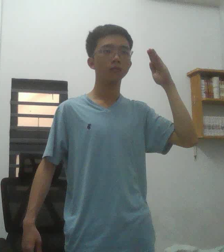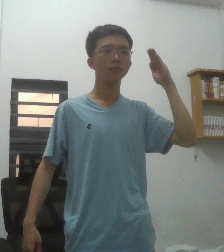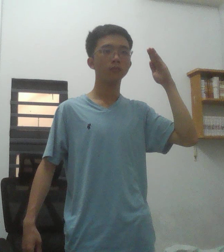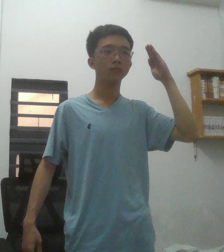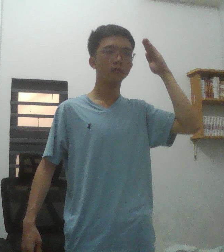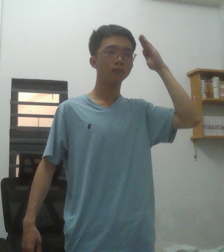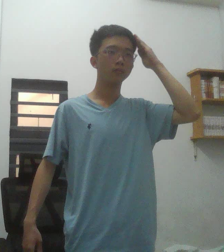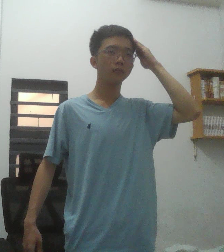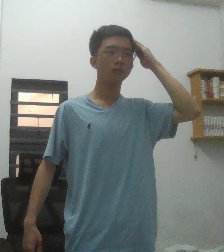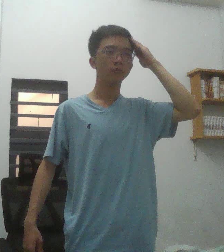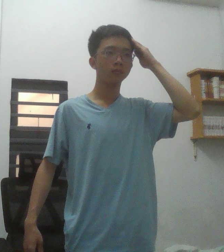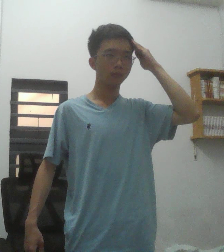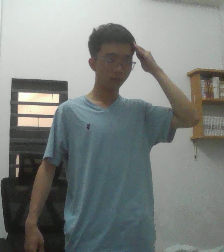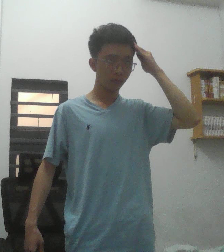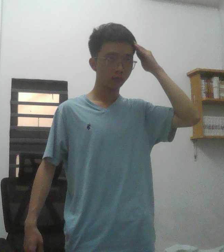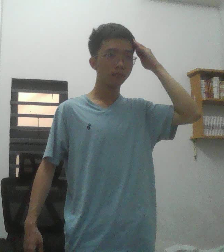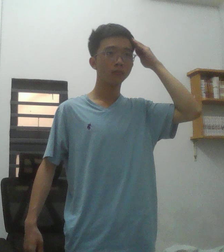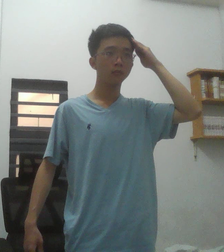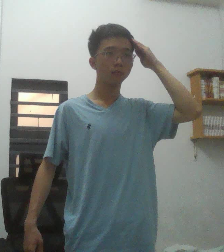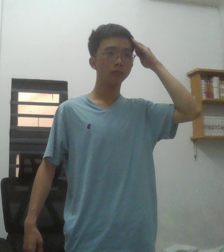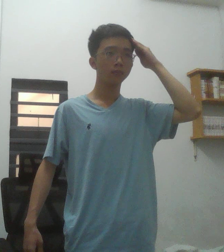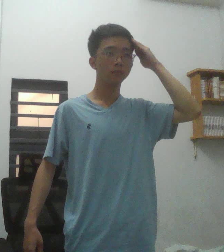biet